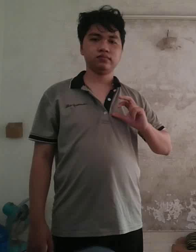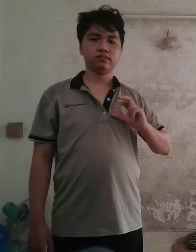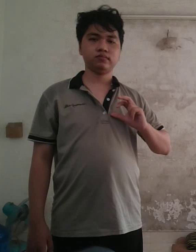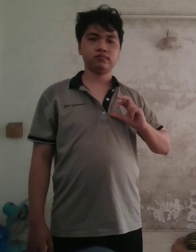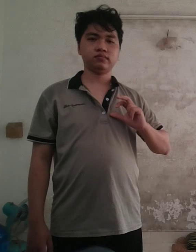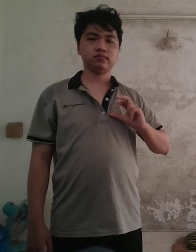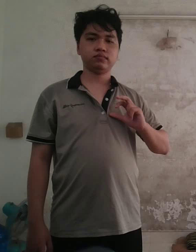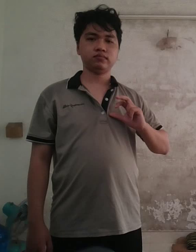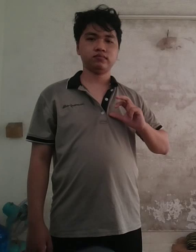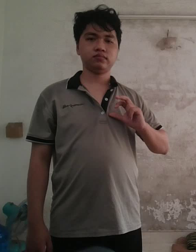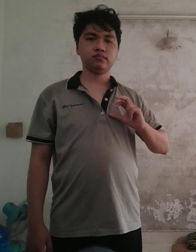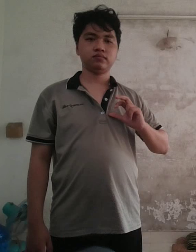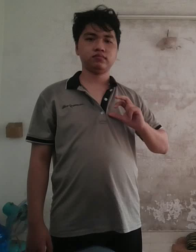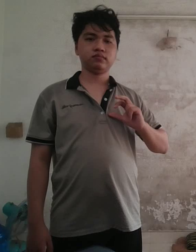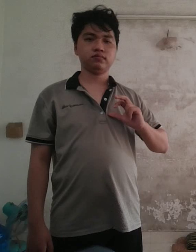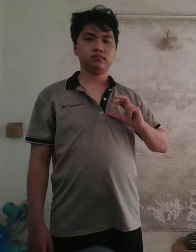giau co